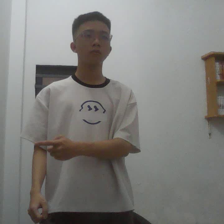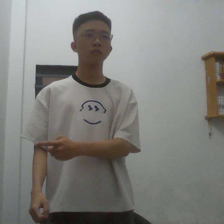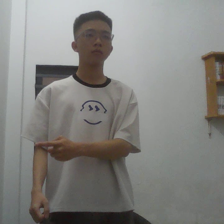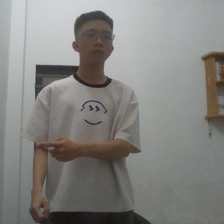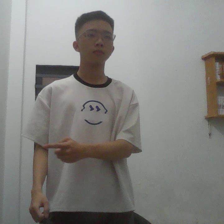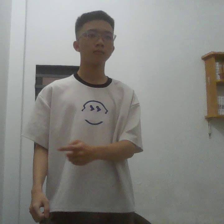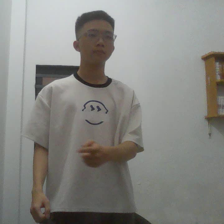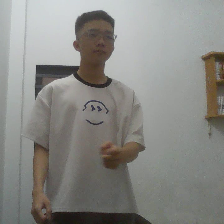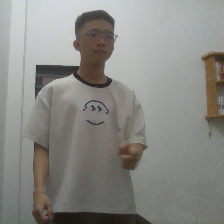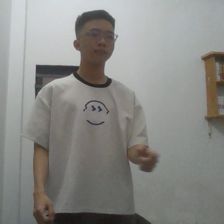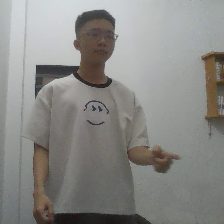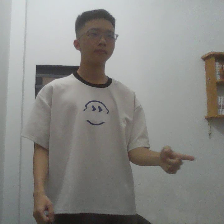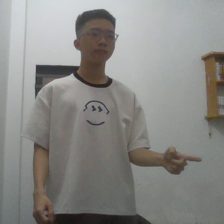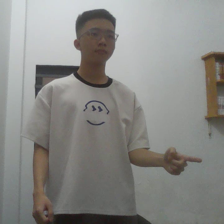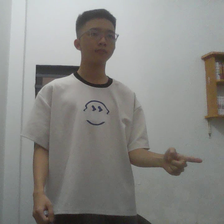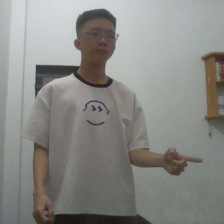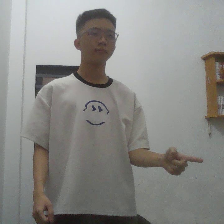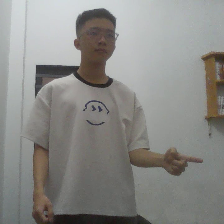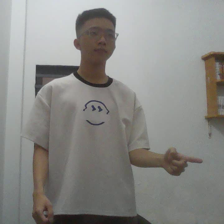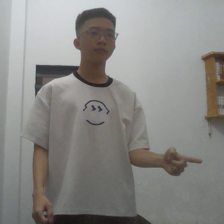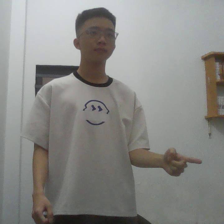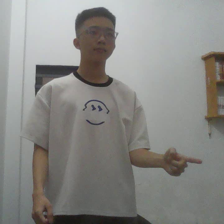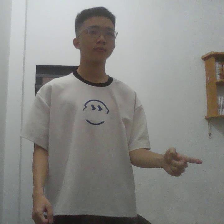cac ban